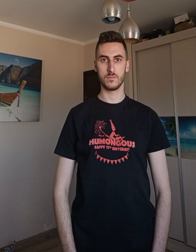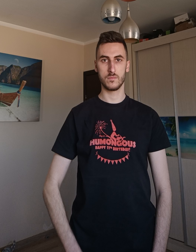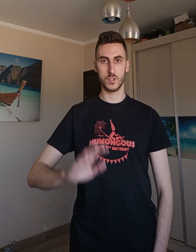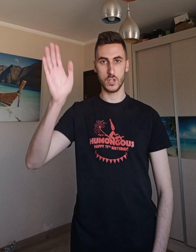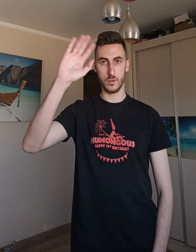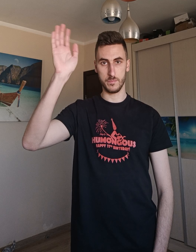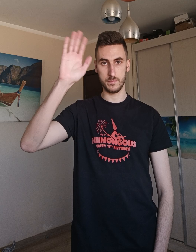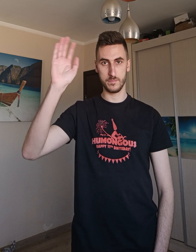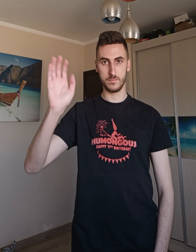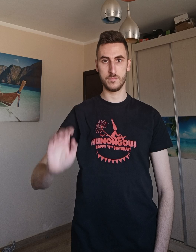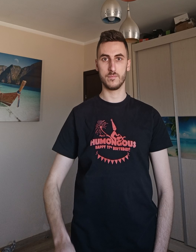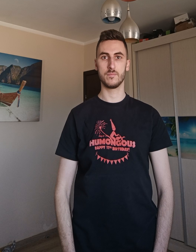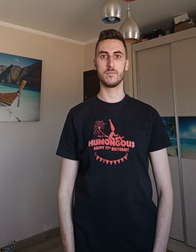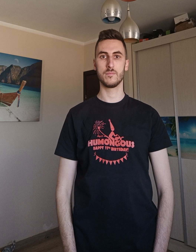שלום